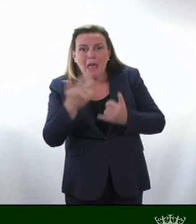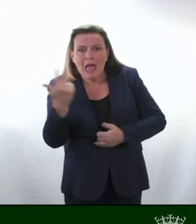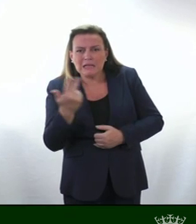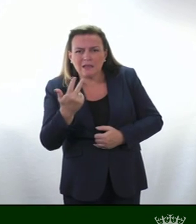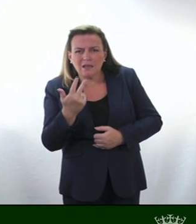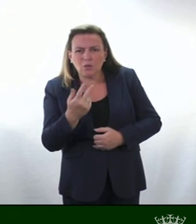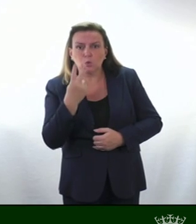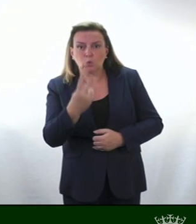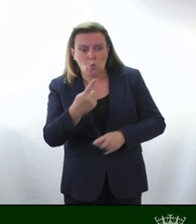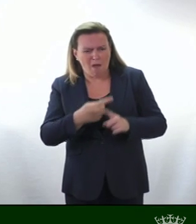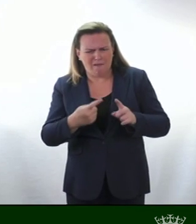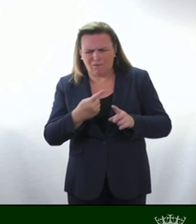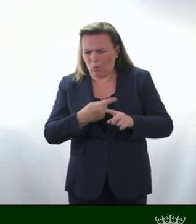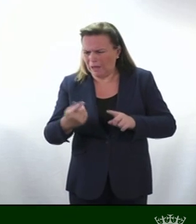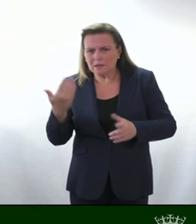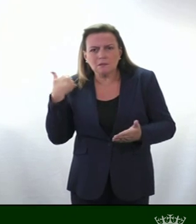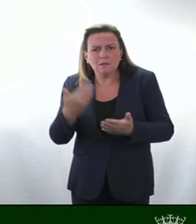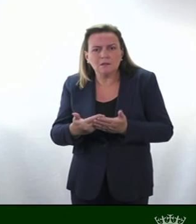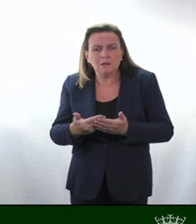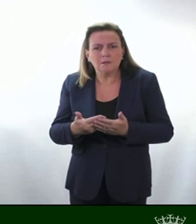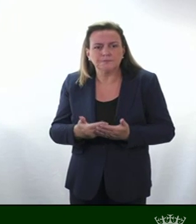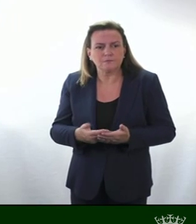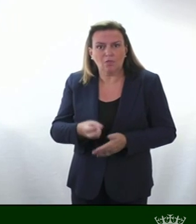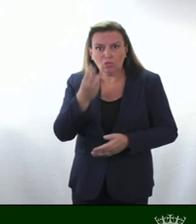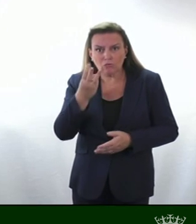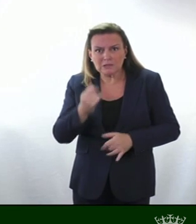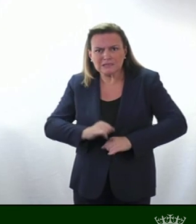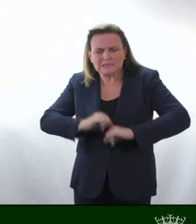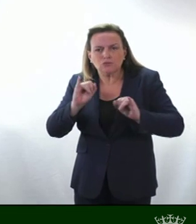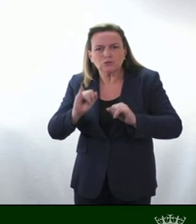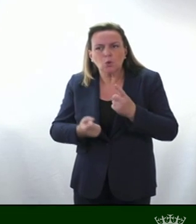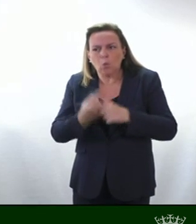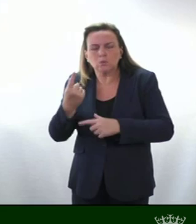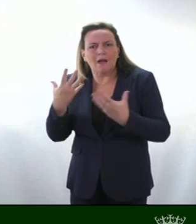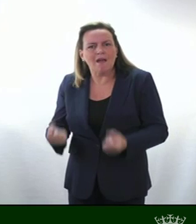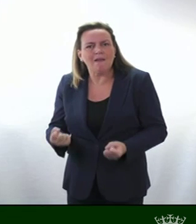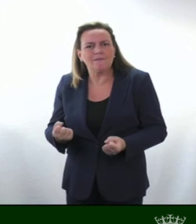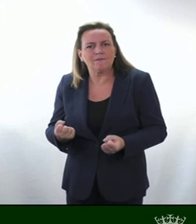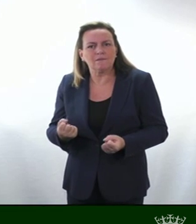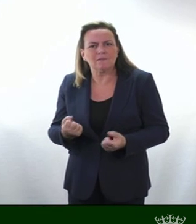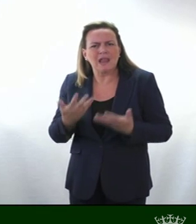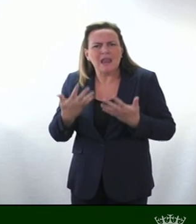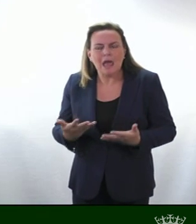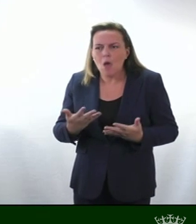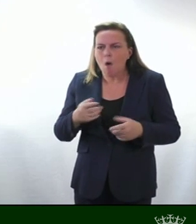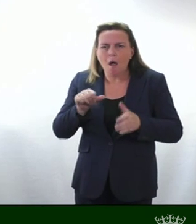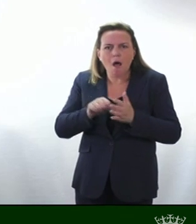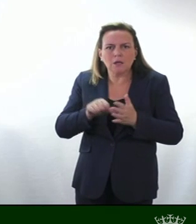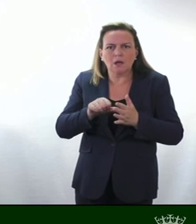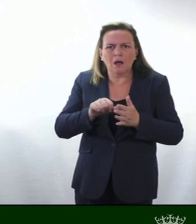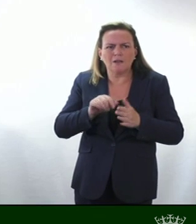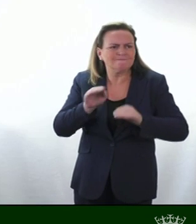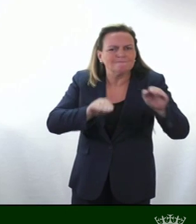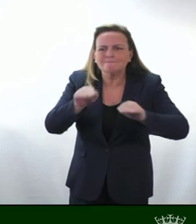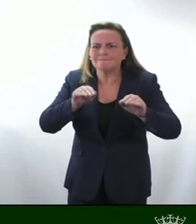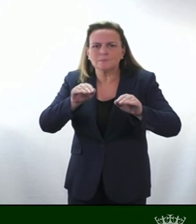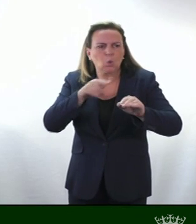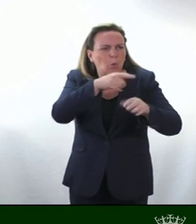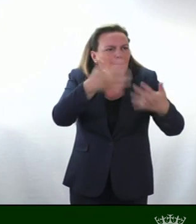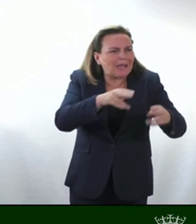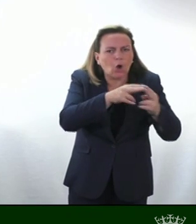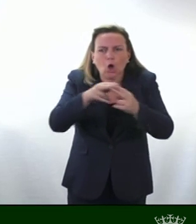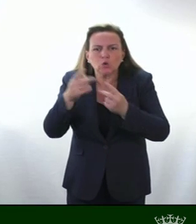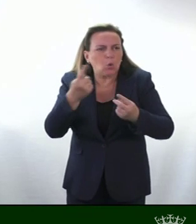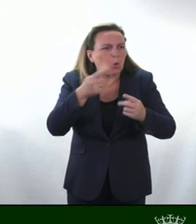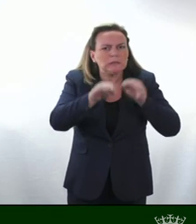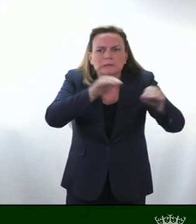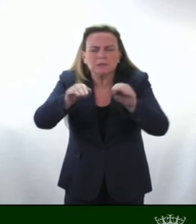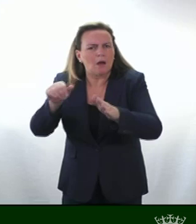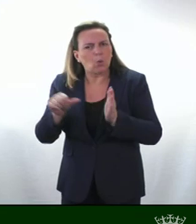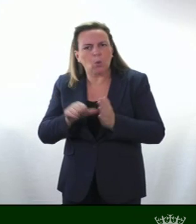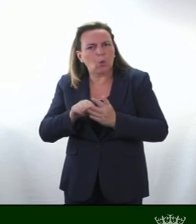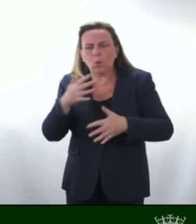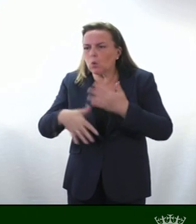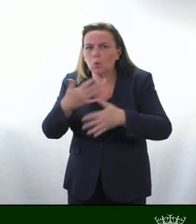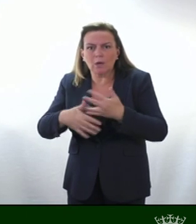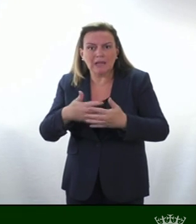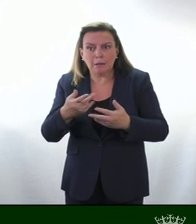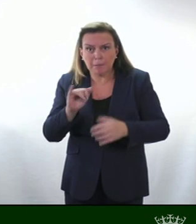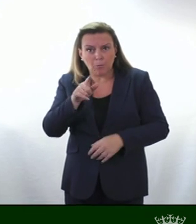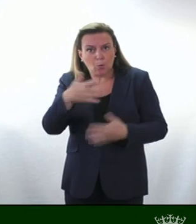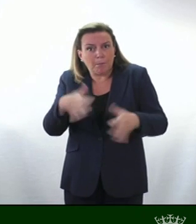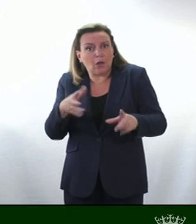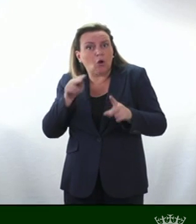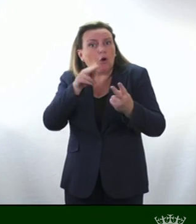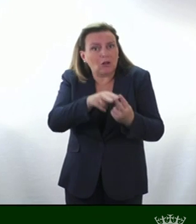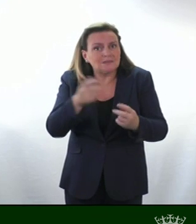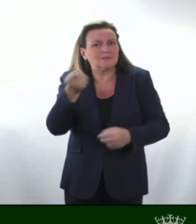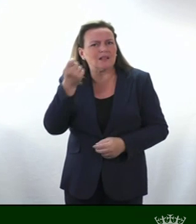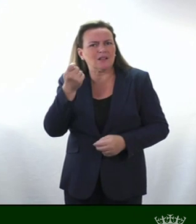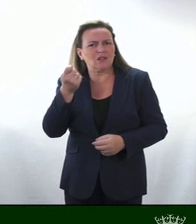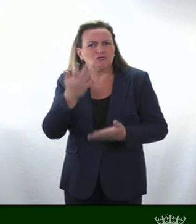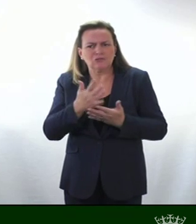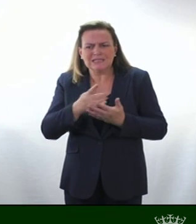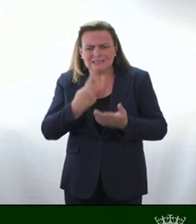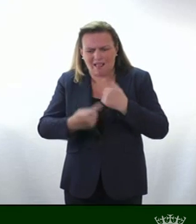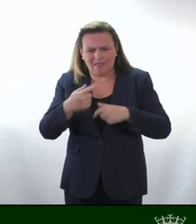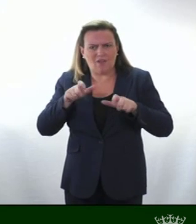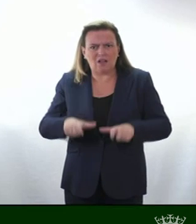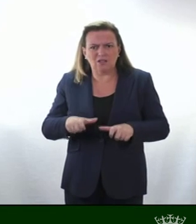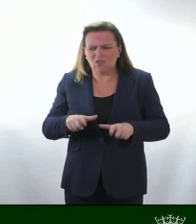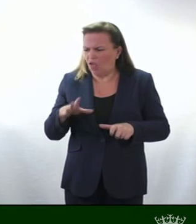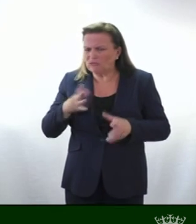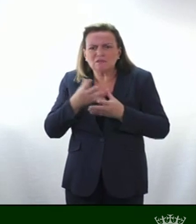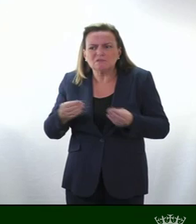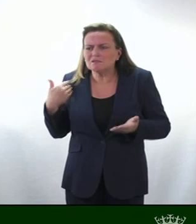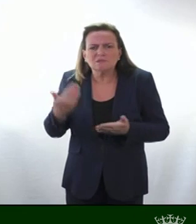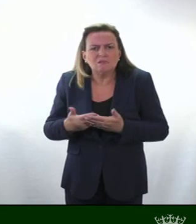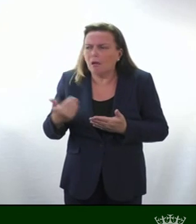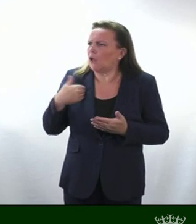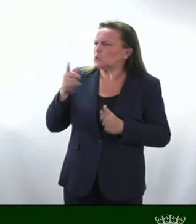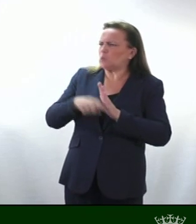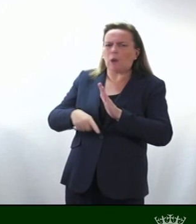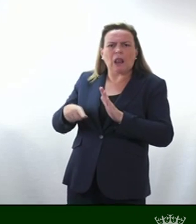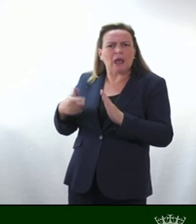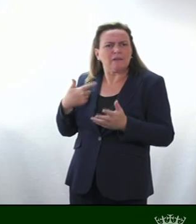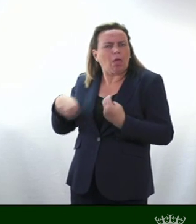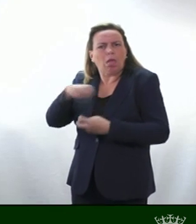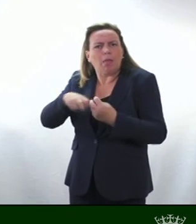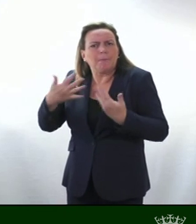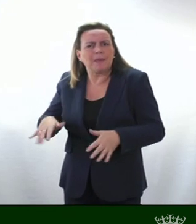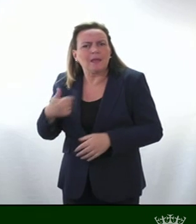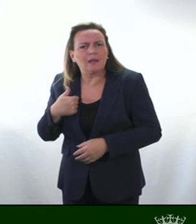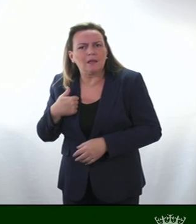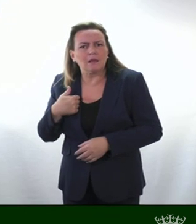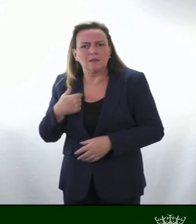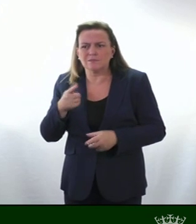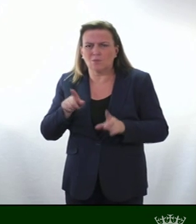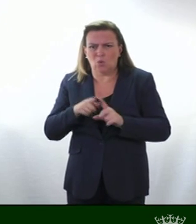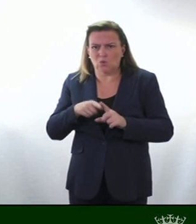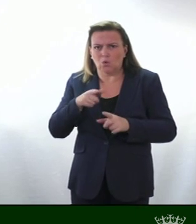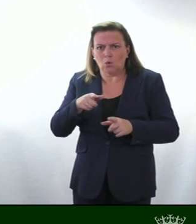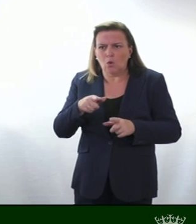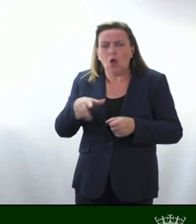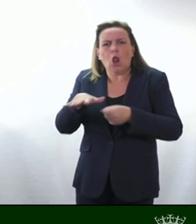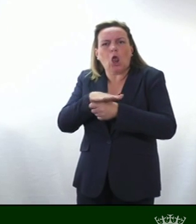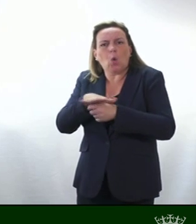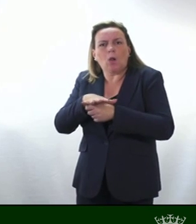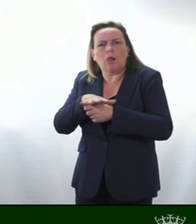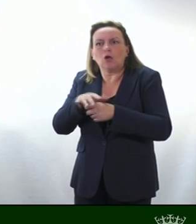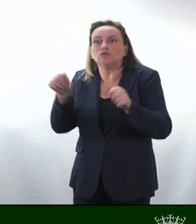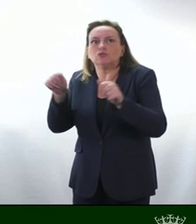That is two and a half weeks ago. There are three very serious consequences: first, it is now much harder to reach the contacts of the 16,000 people after so long; secondly, even if they are contacted successfully, for many the self-isolation period has already expired; and, thirdly, important decisions on local restrictions were made using the wrong data.